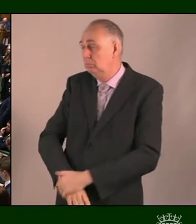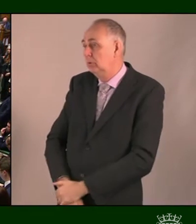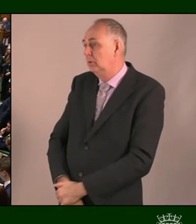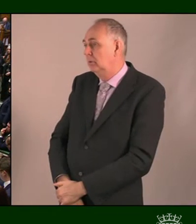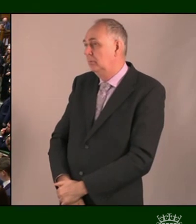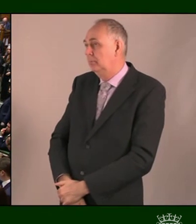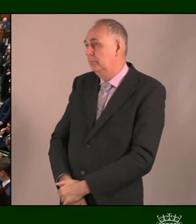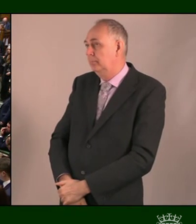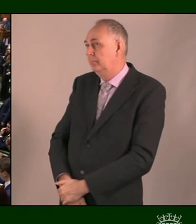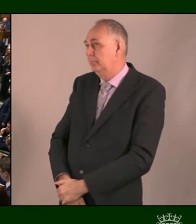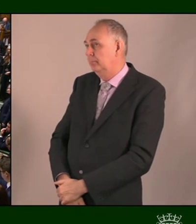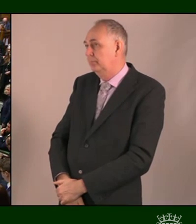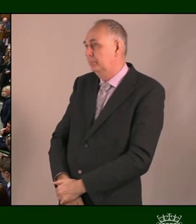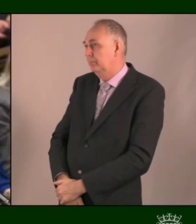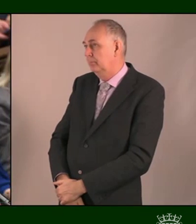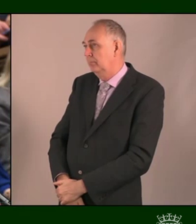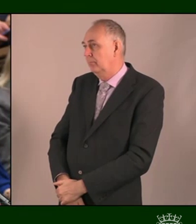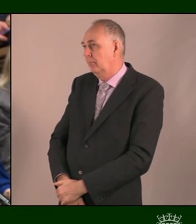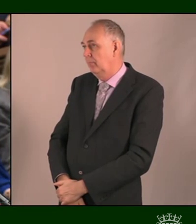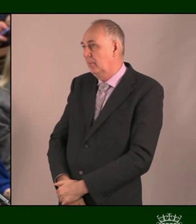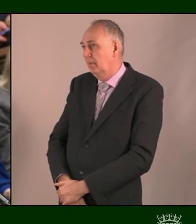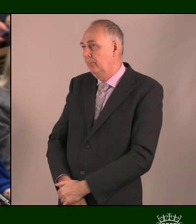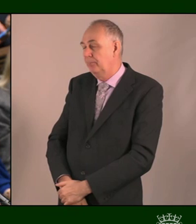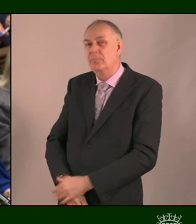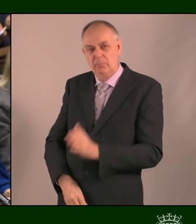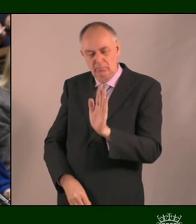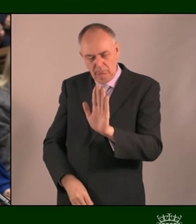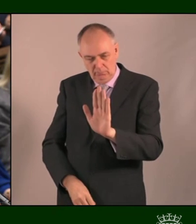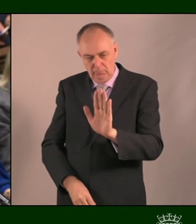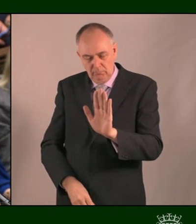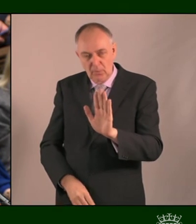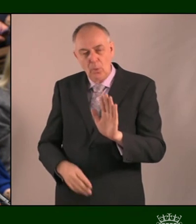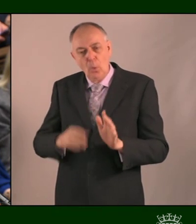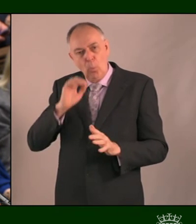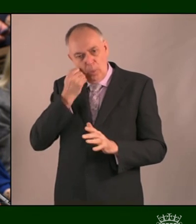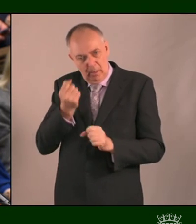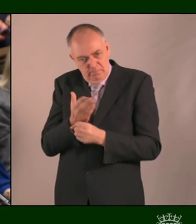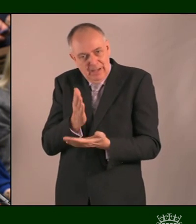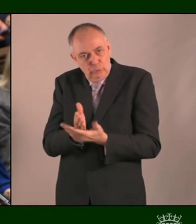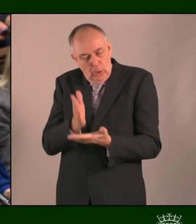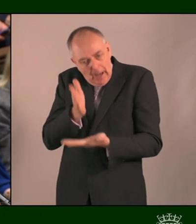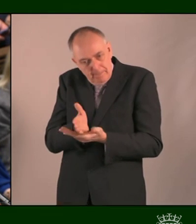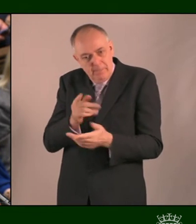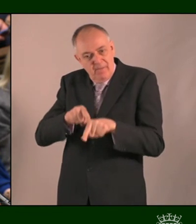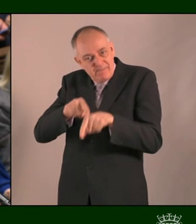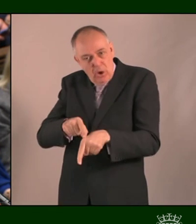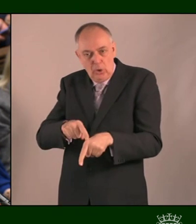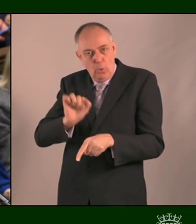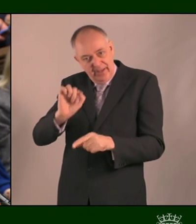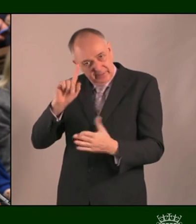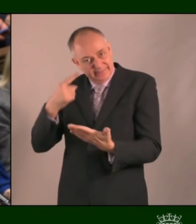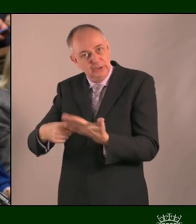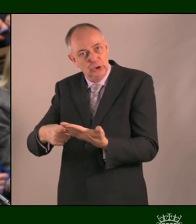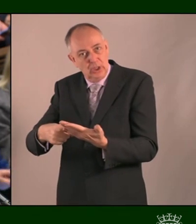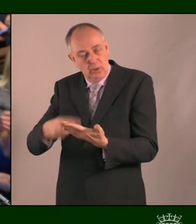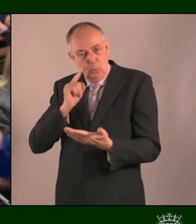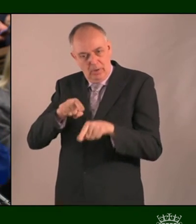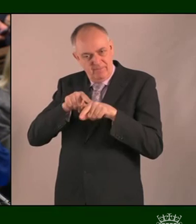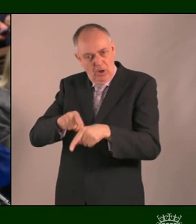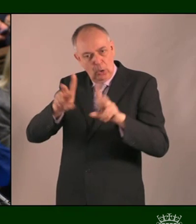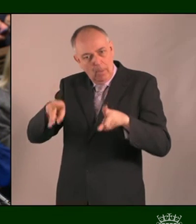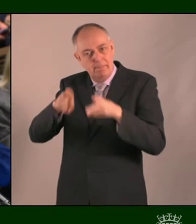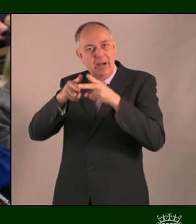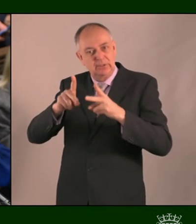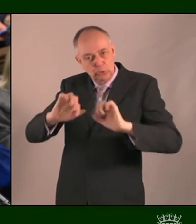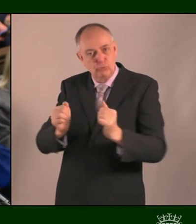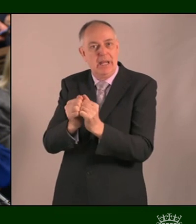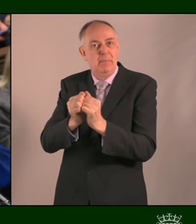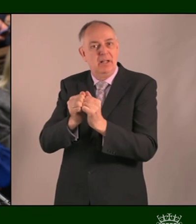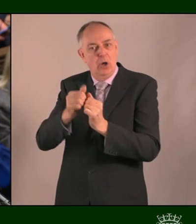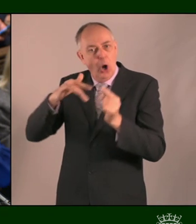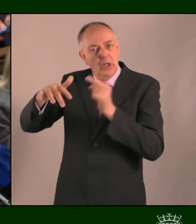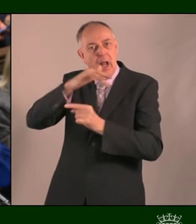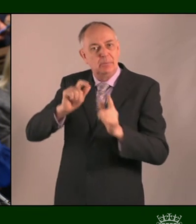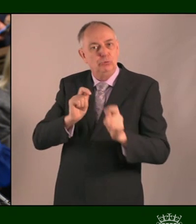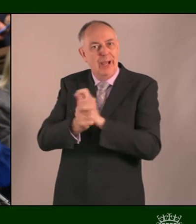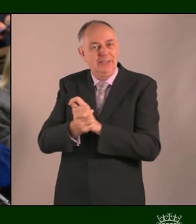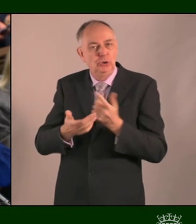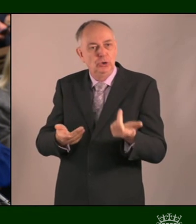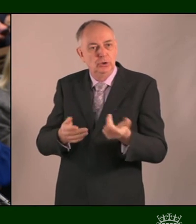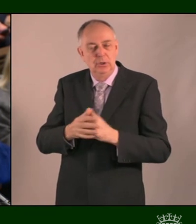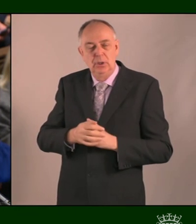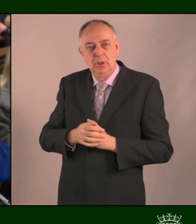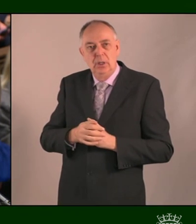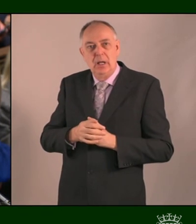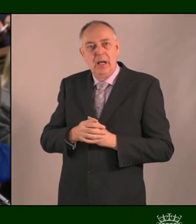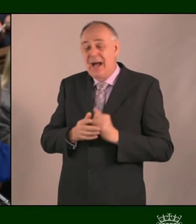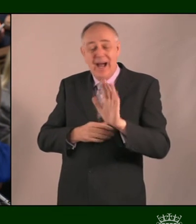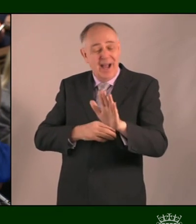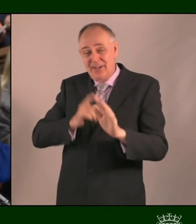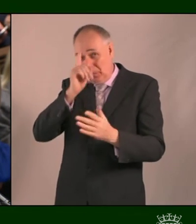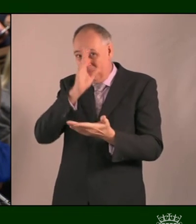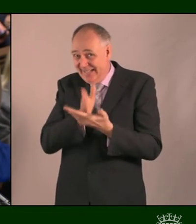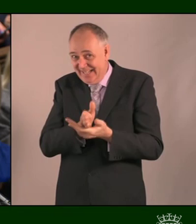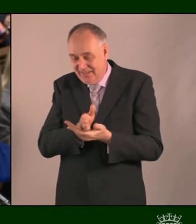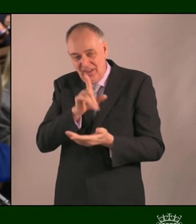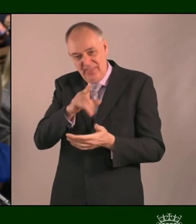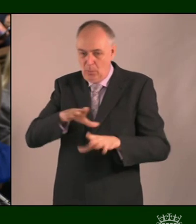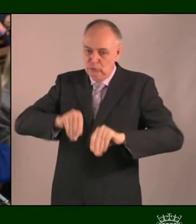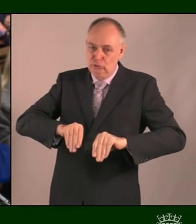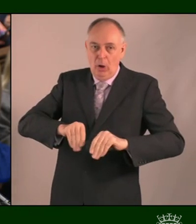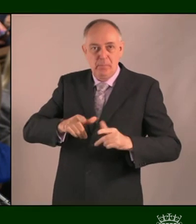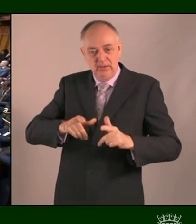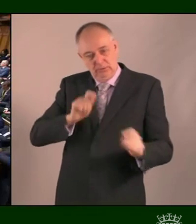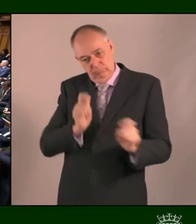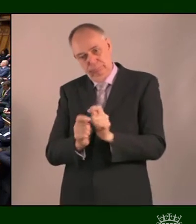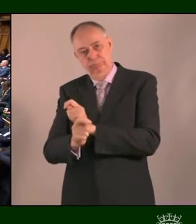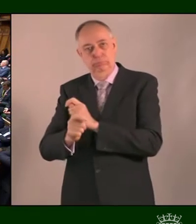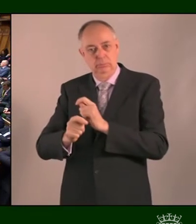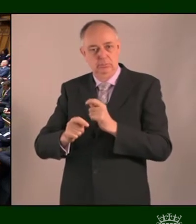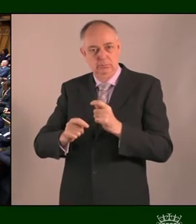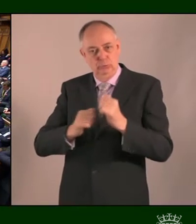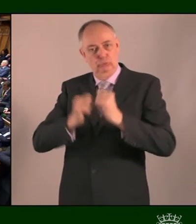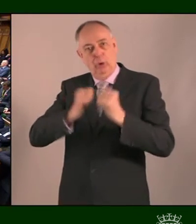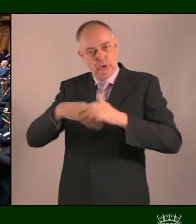I thank the honourable Lady for her question. She can take it that we will ensure that we abide by the judgment and take account of the Paris convention on climate change, but I do not believe for one second that that will be an impediment to our delivery of an infrastructure revolution across this country.